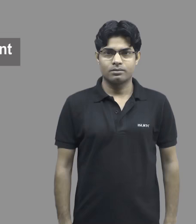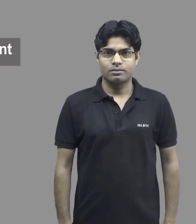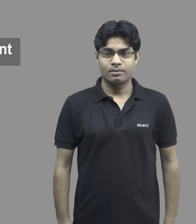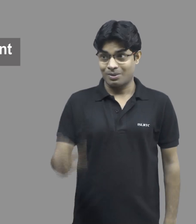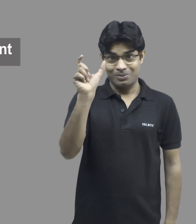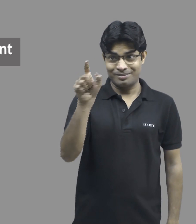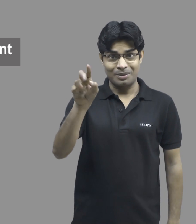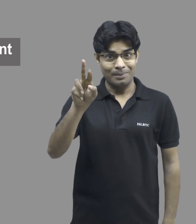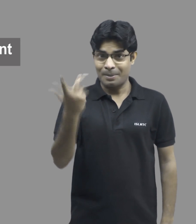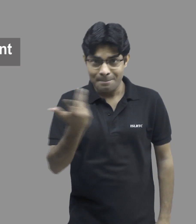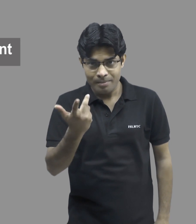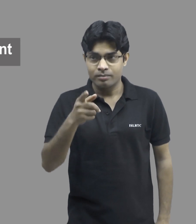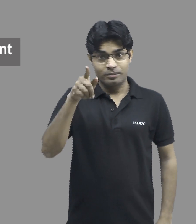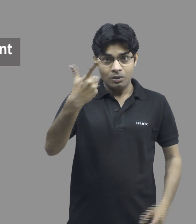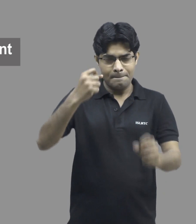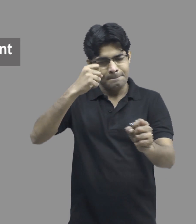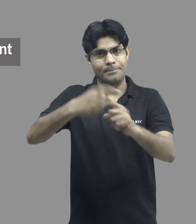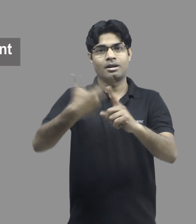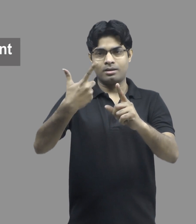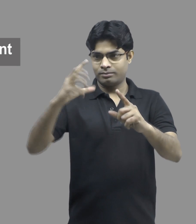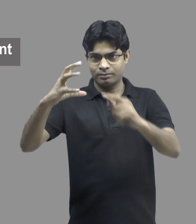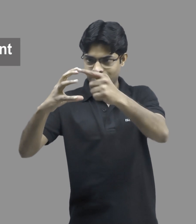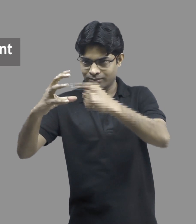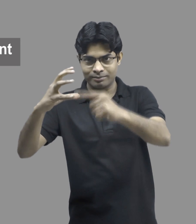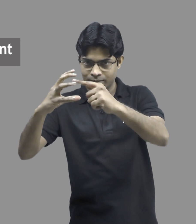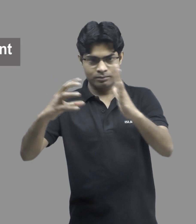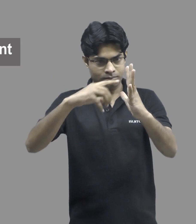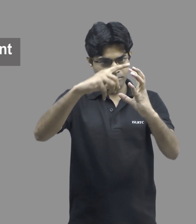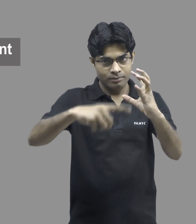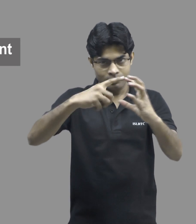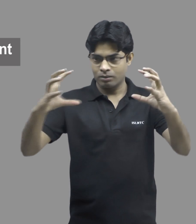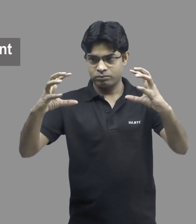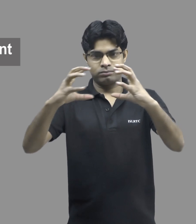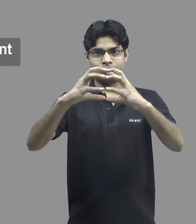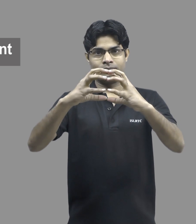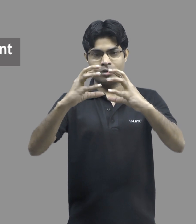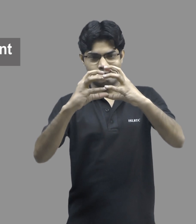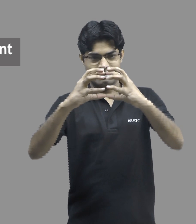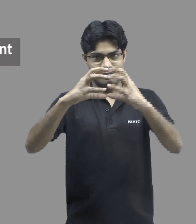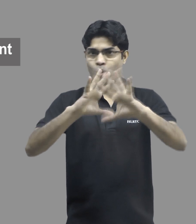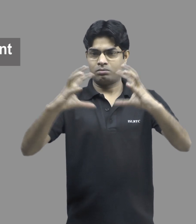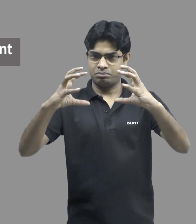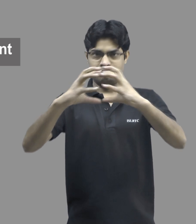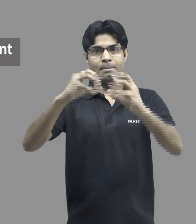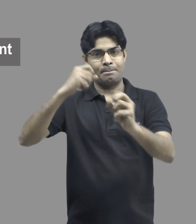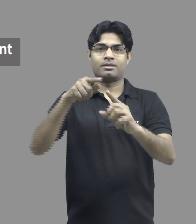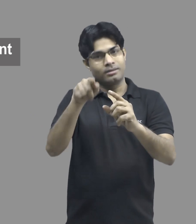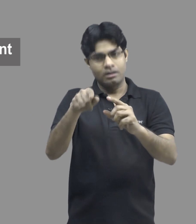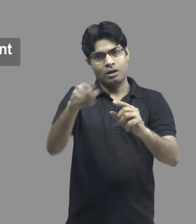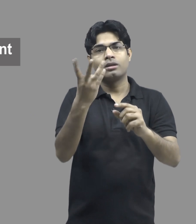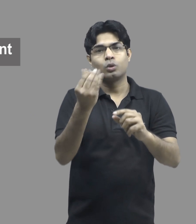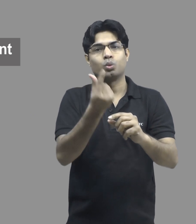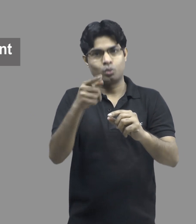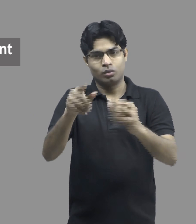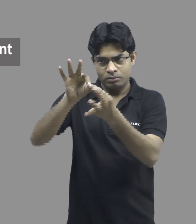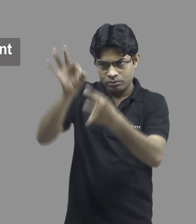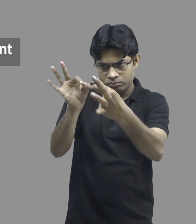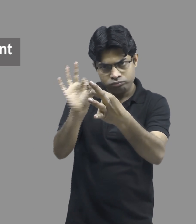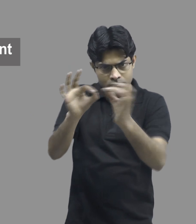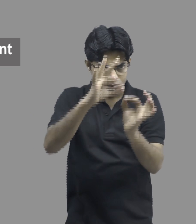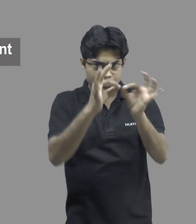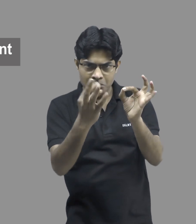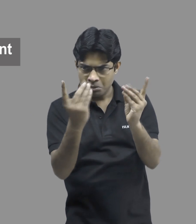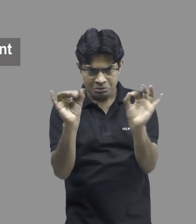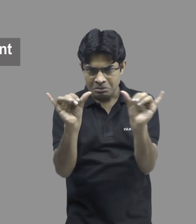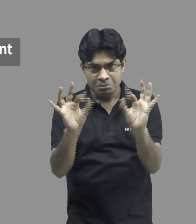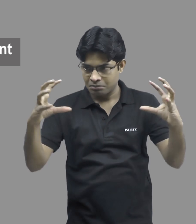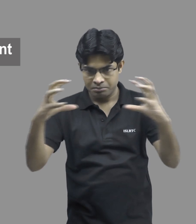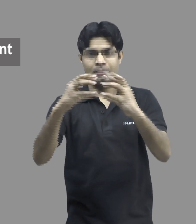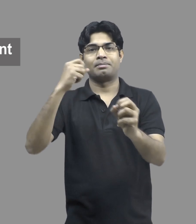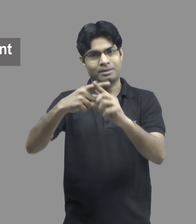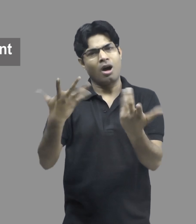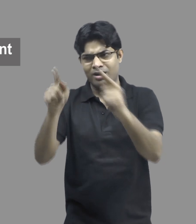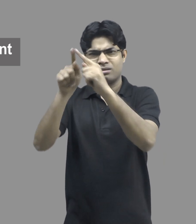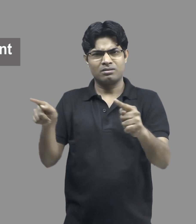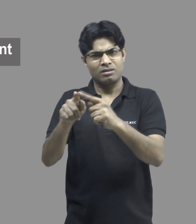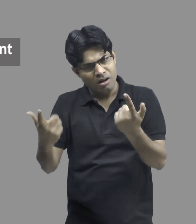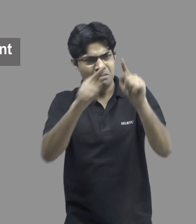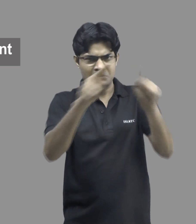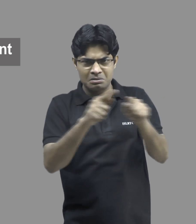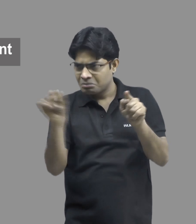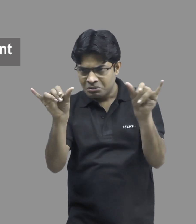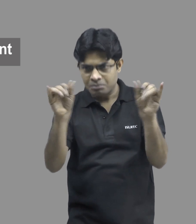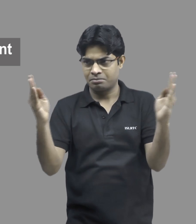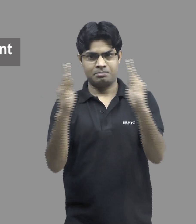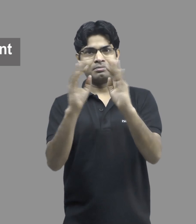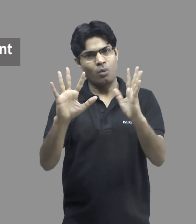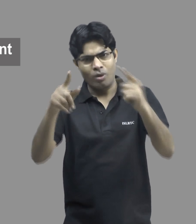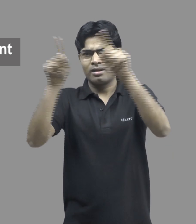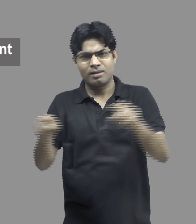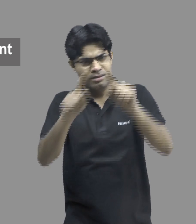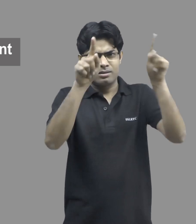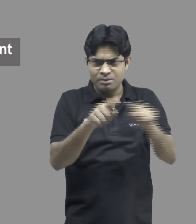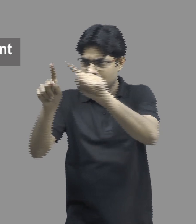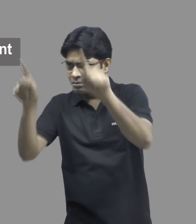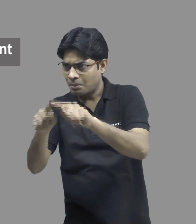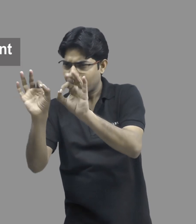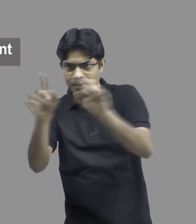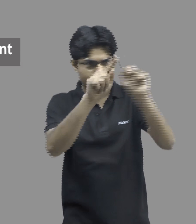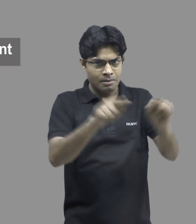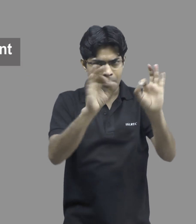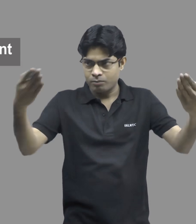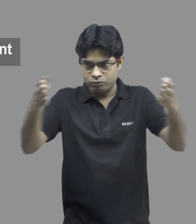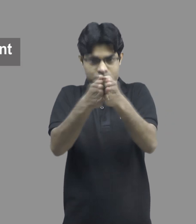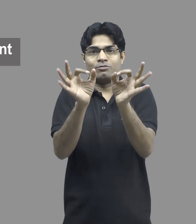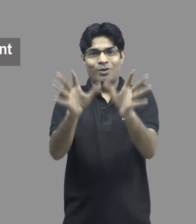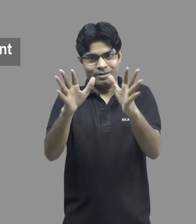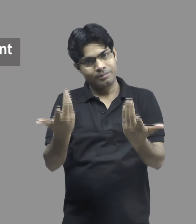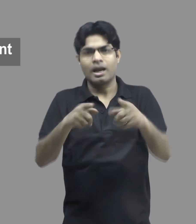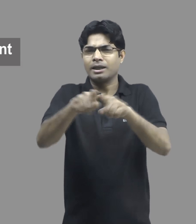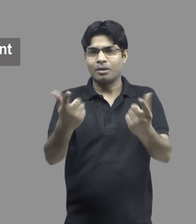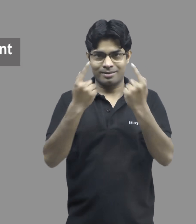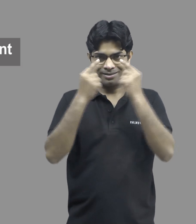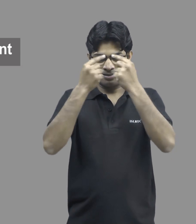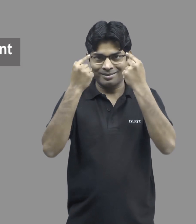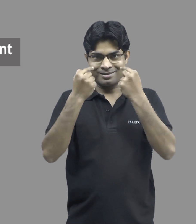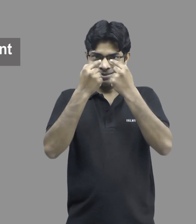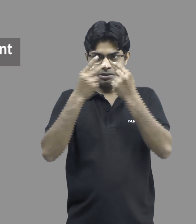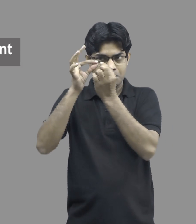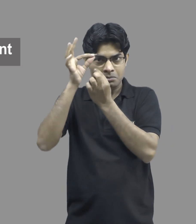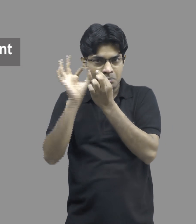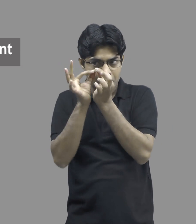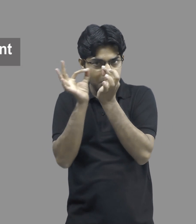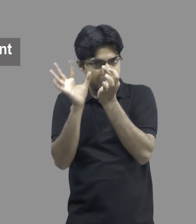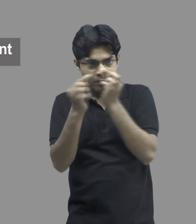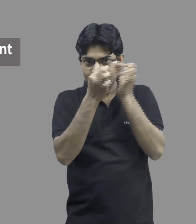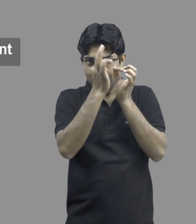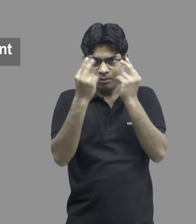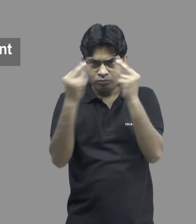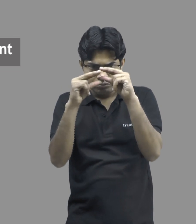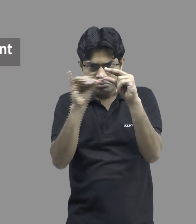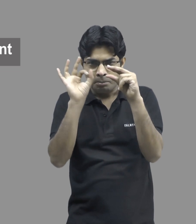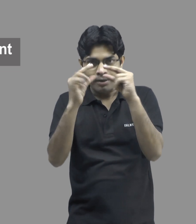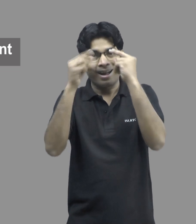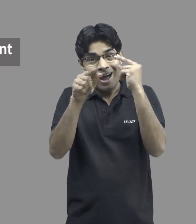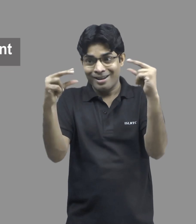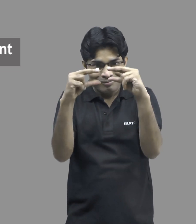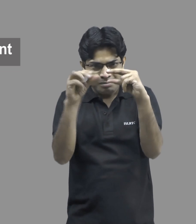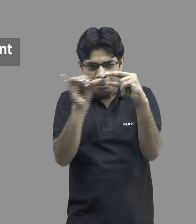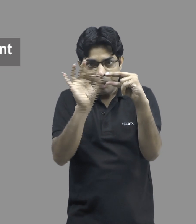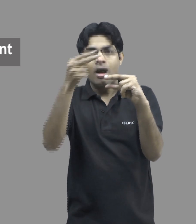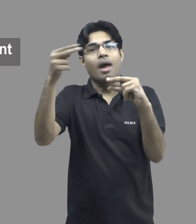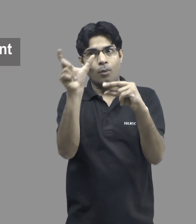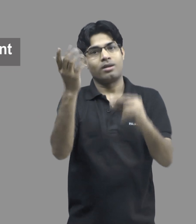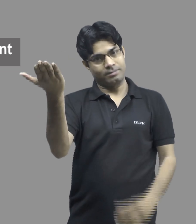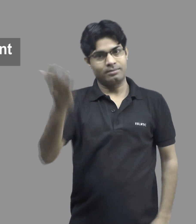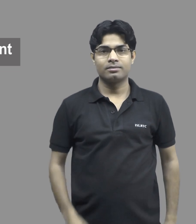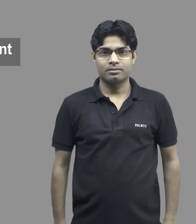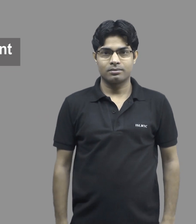Congruent